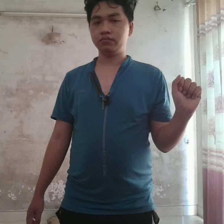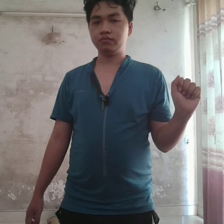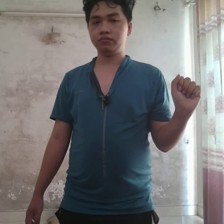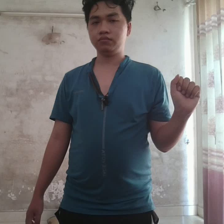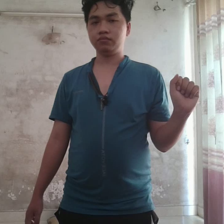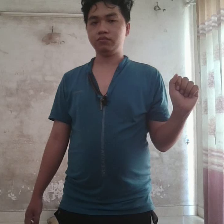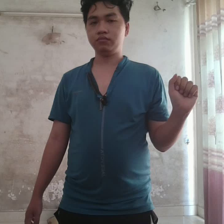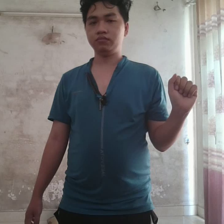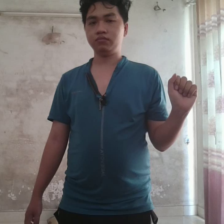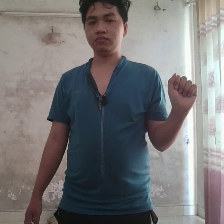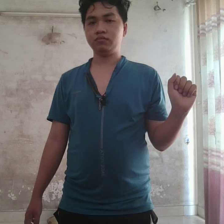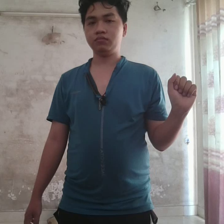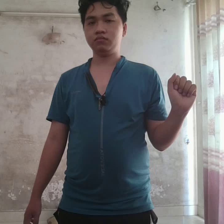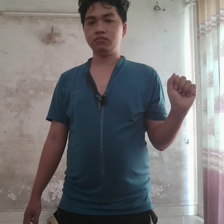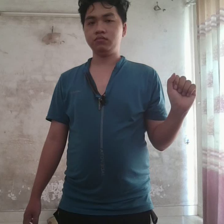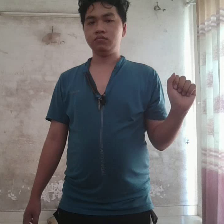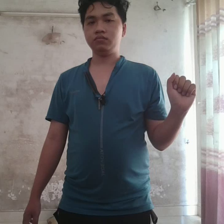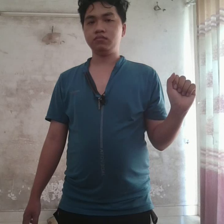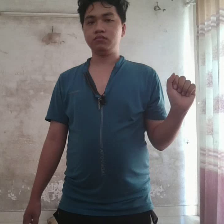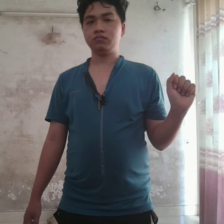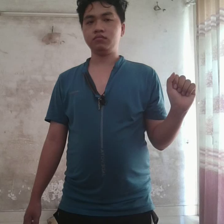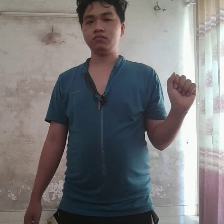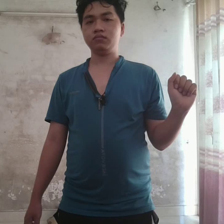a